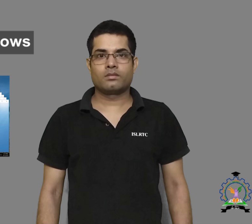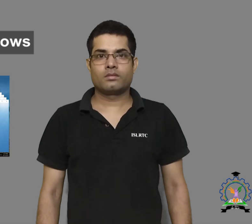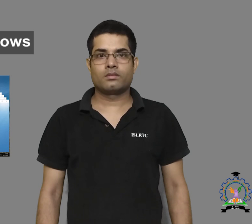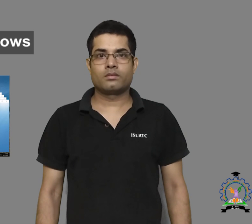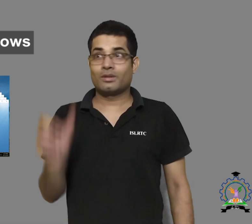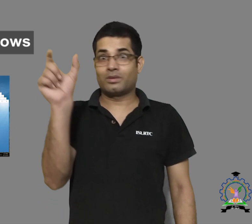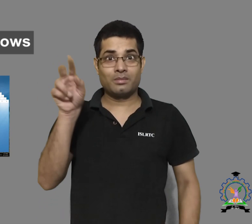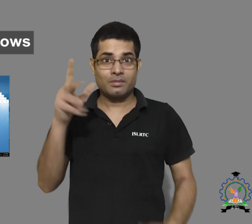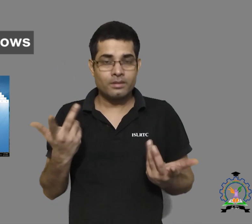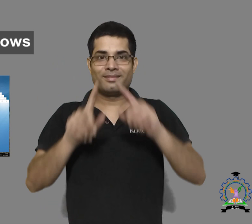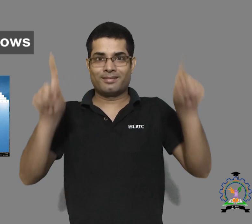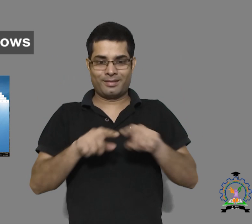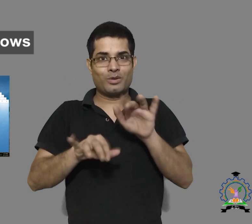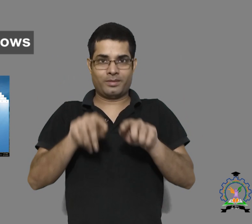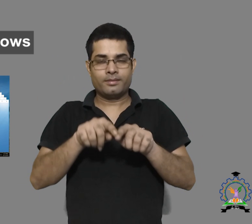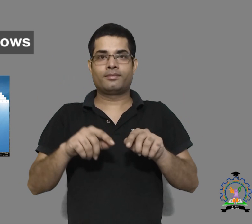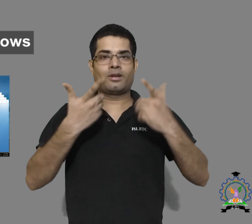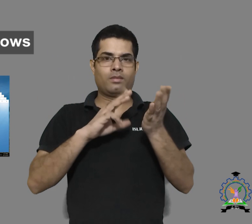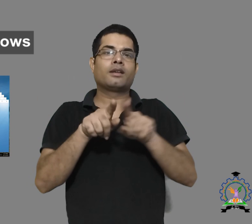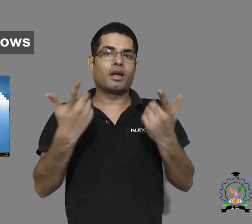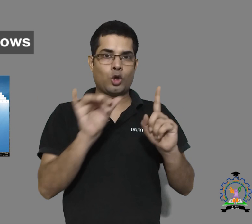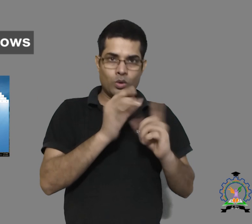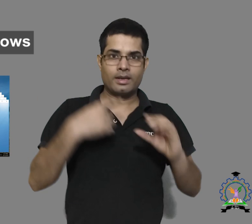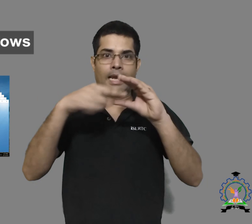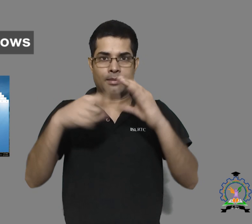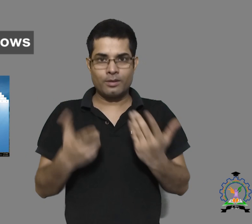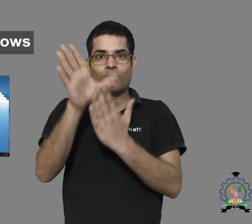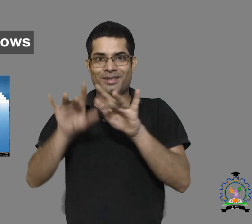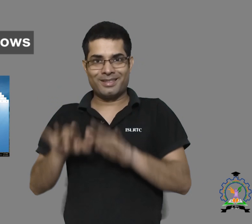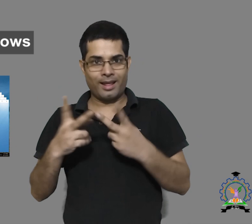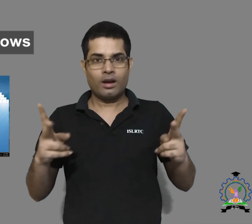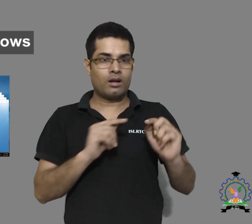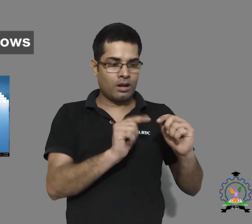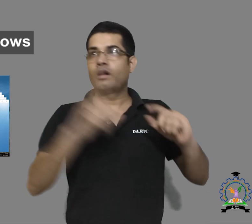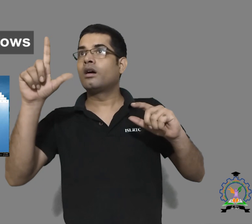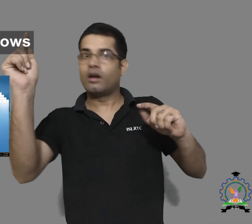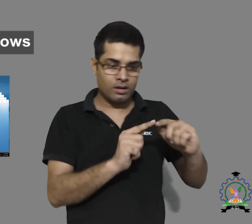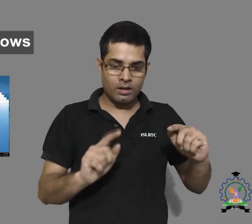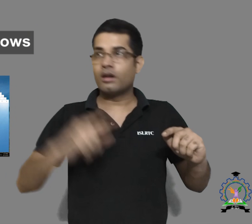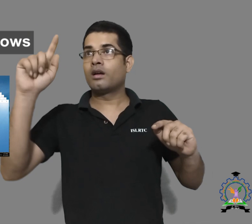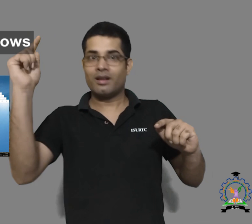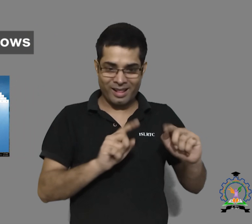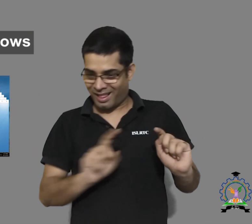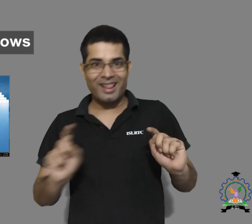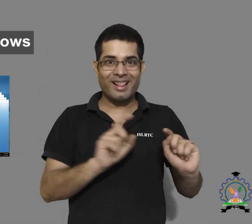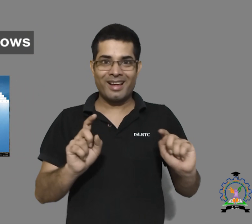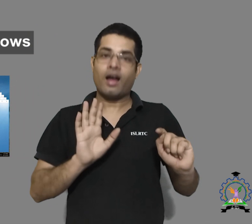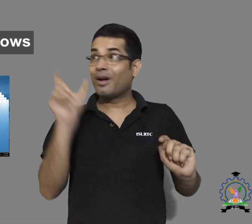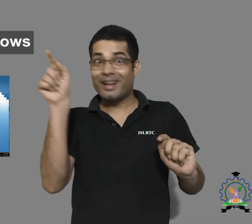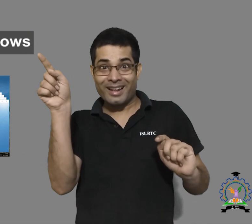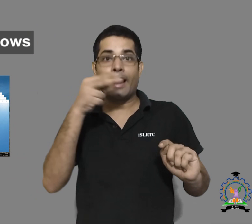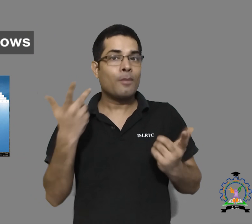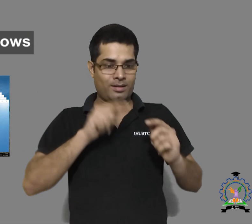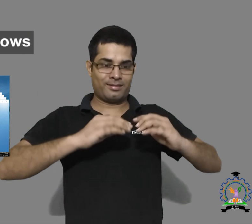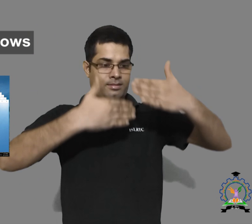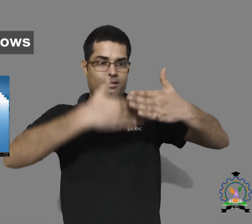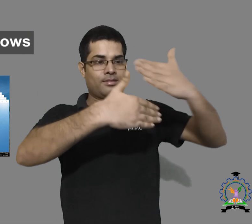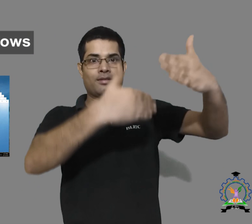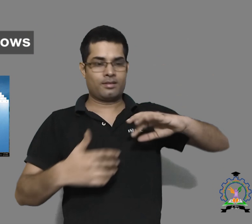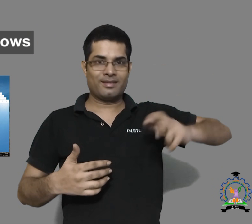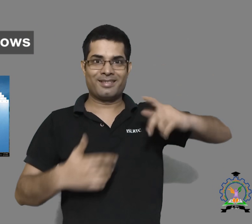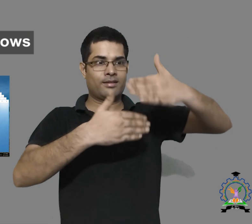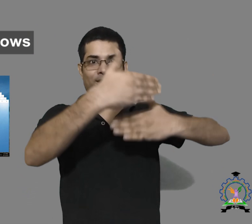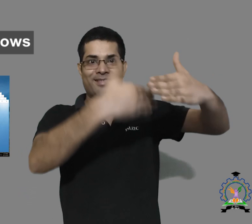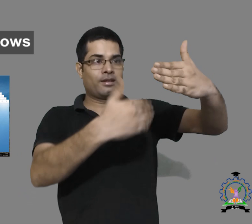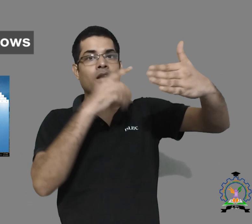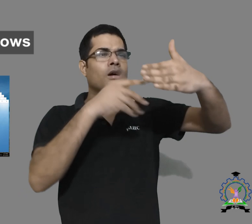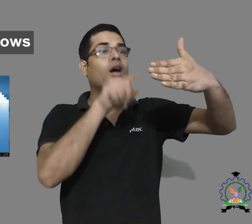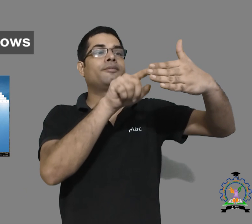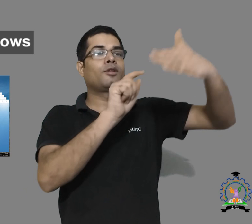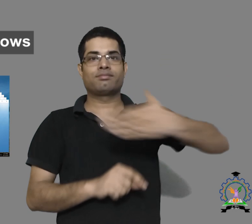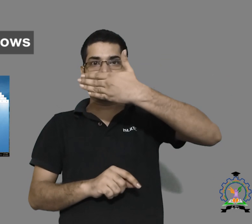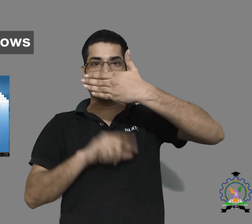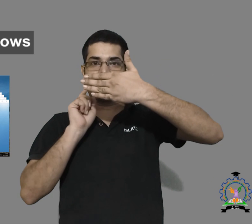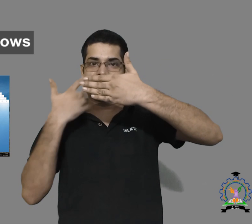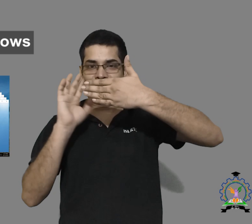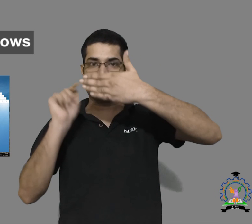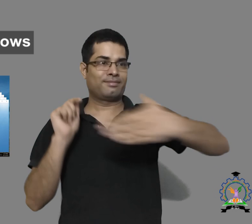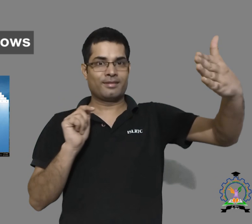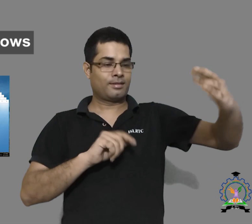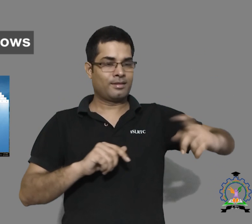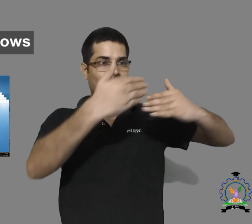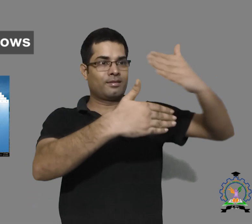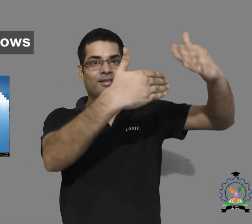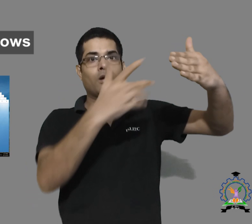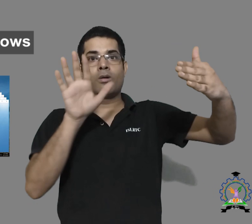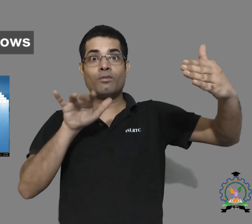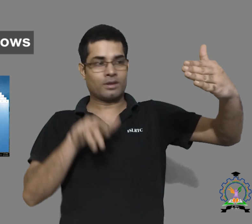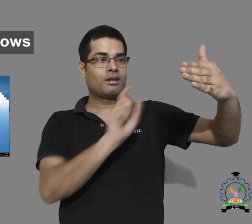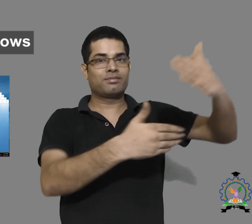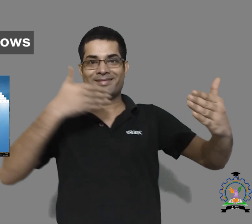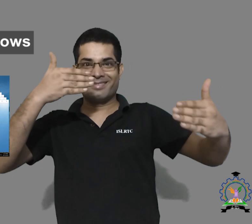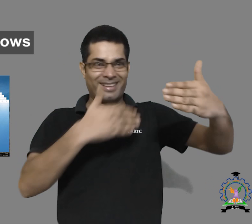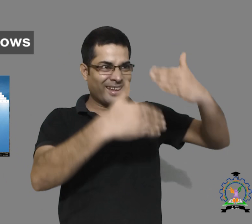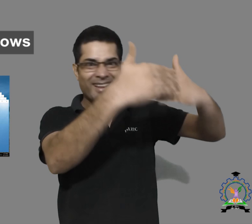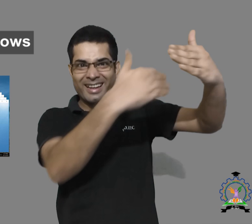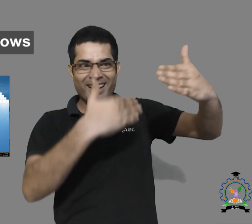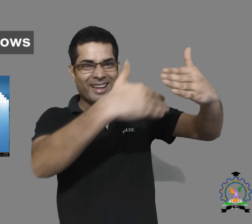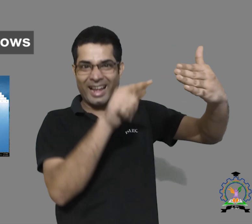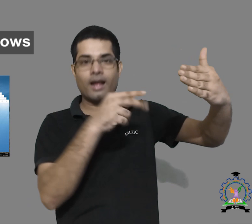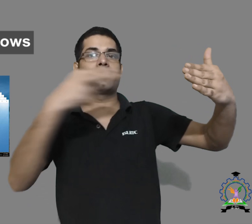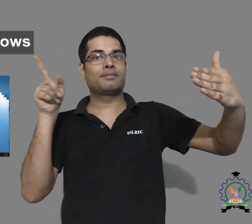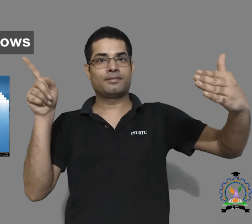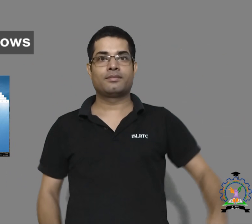Cascading Windows